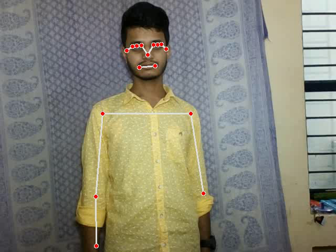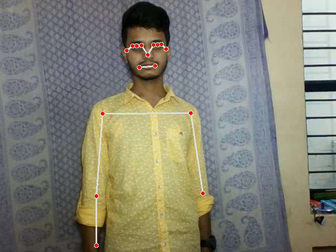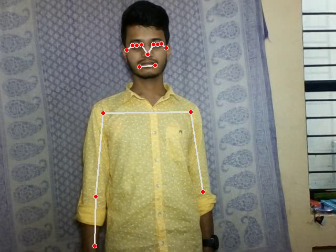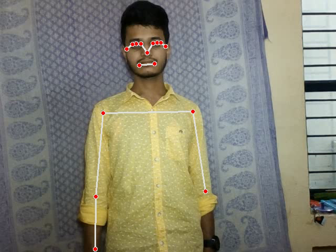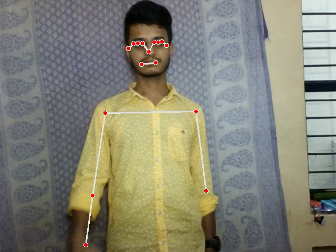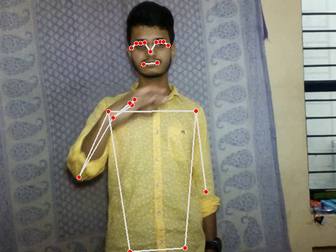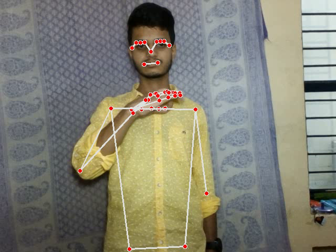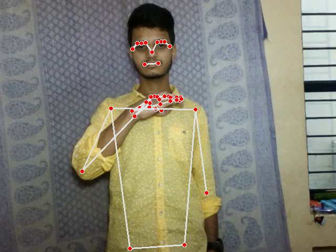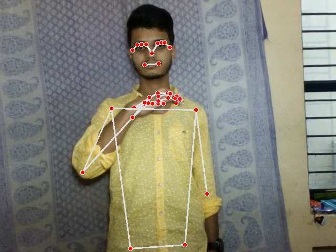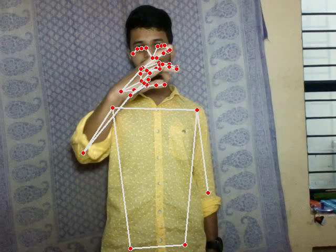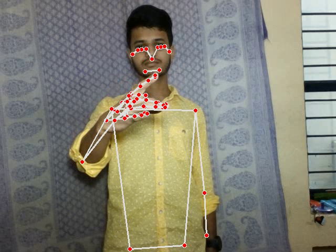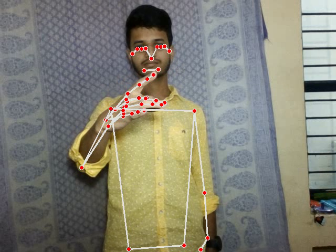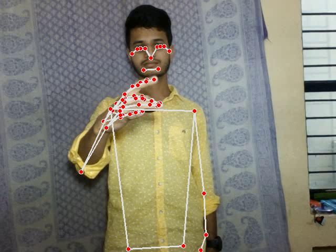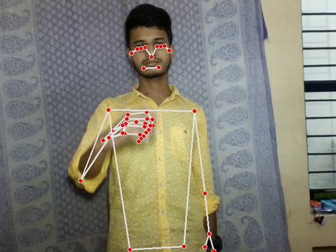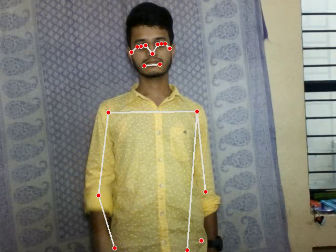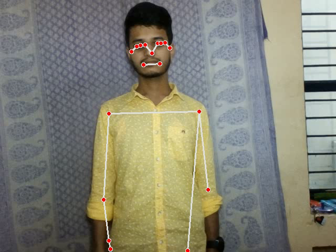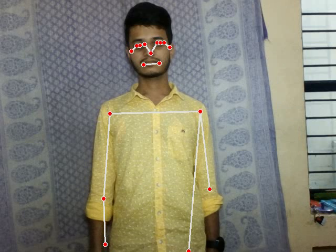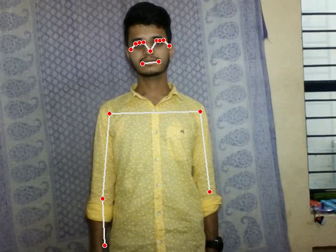like